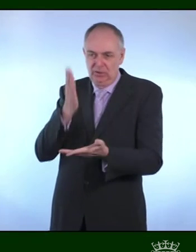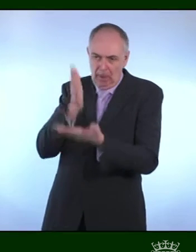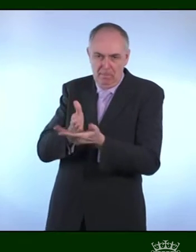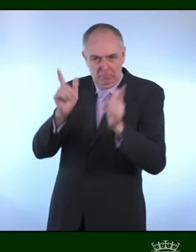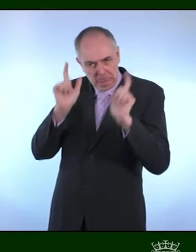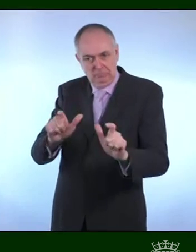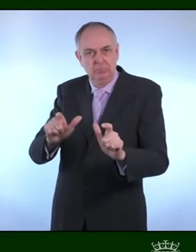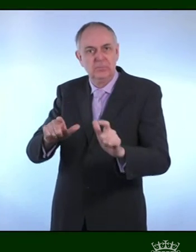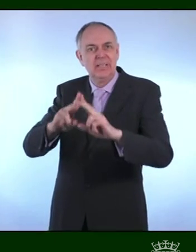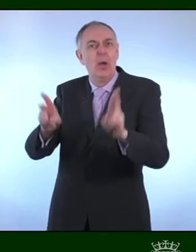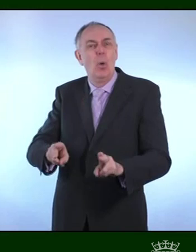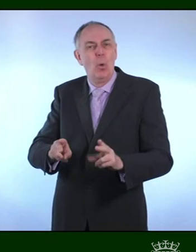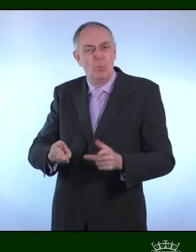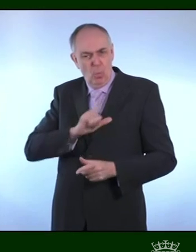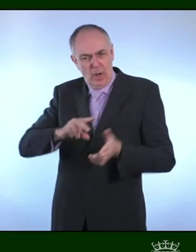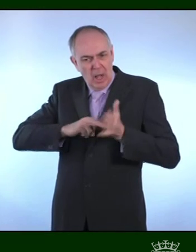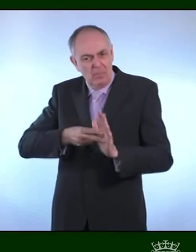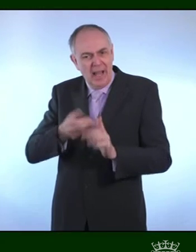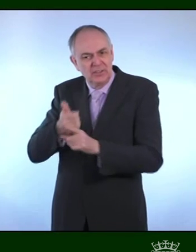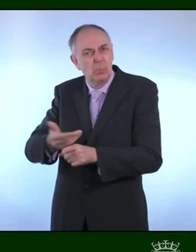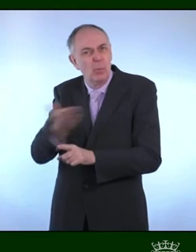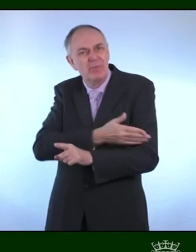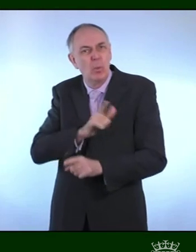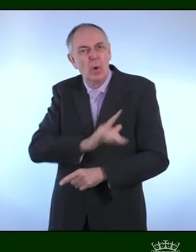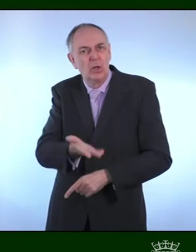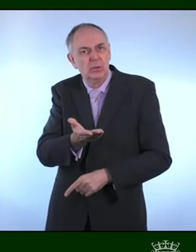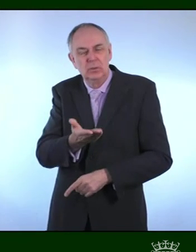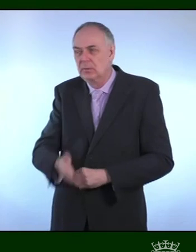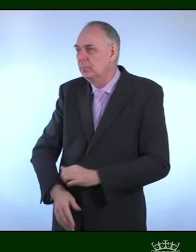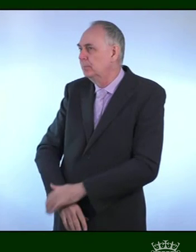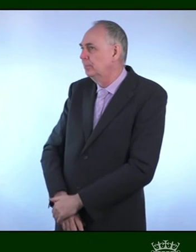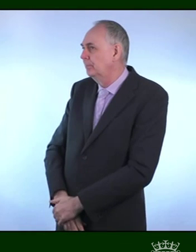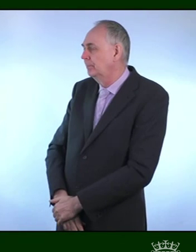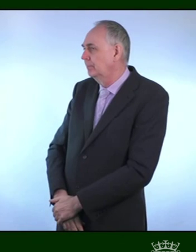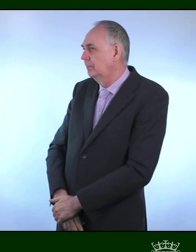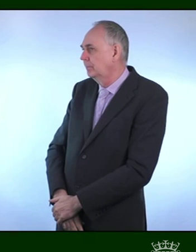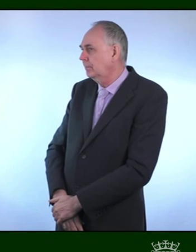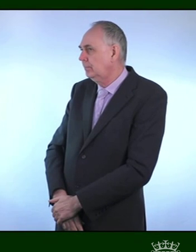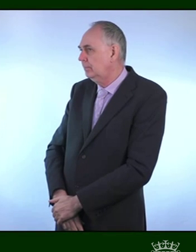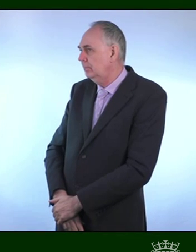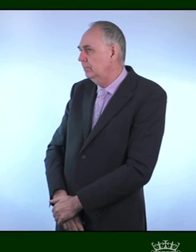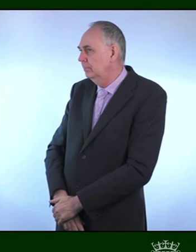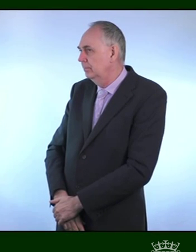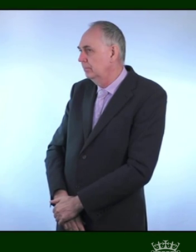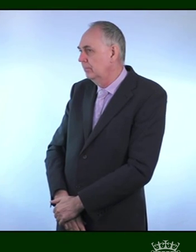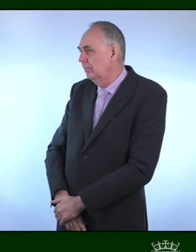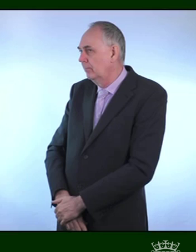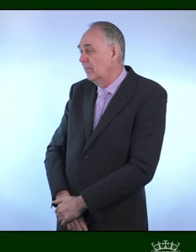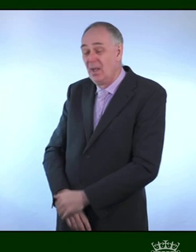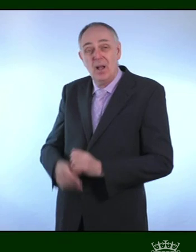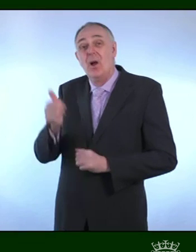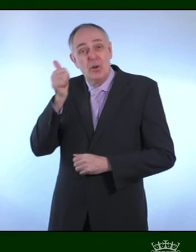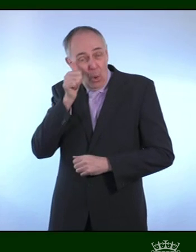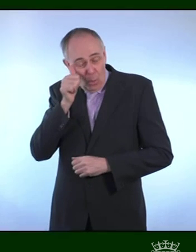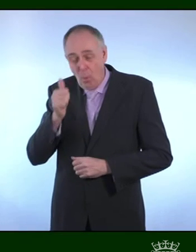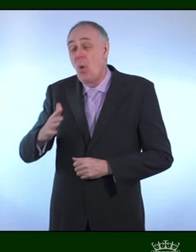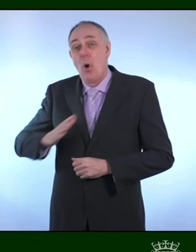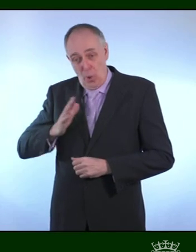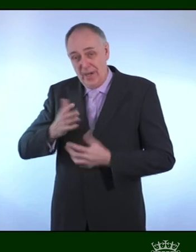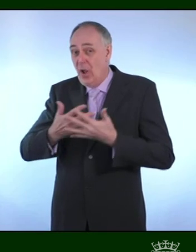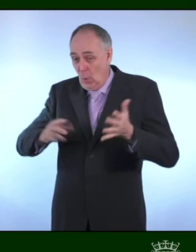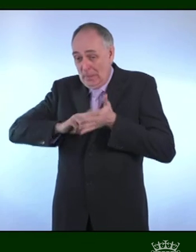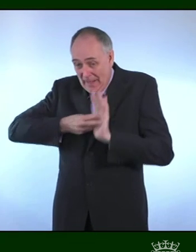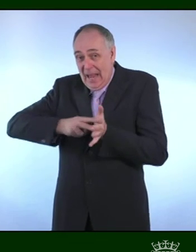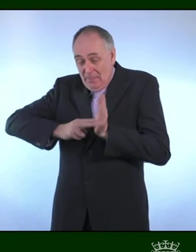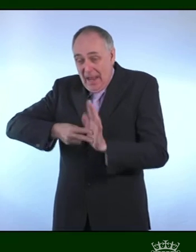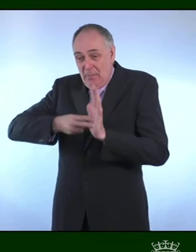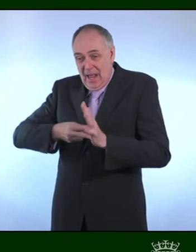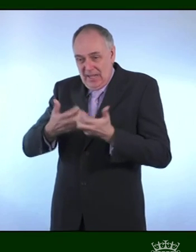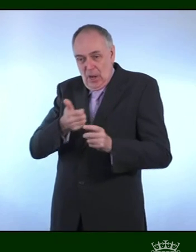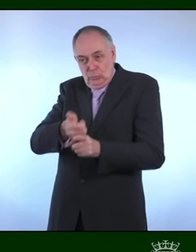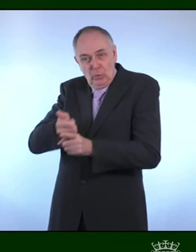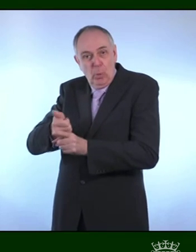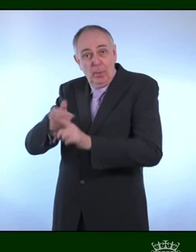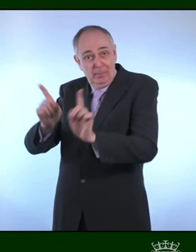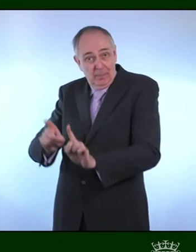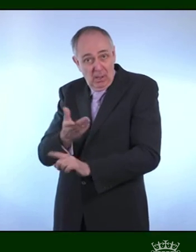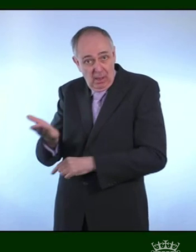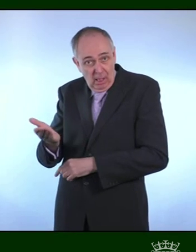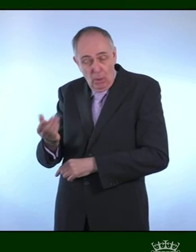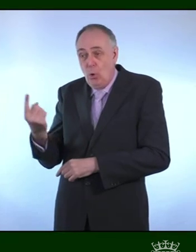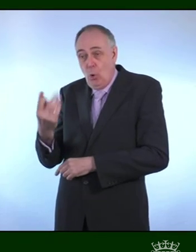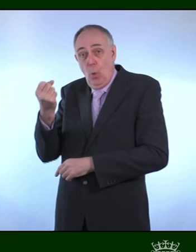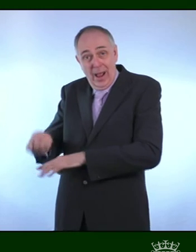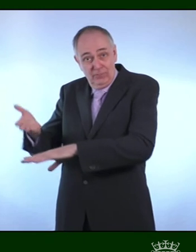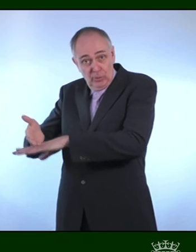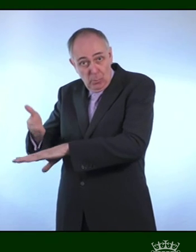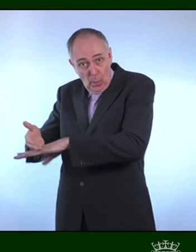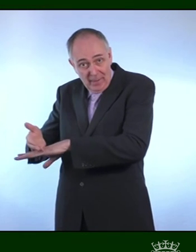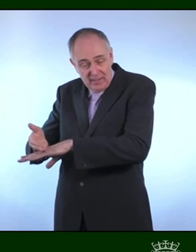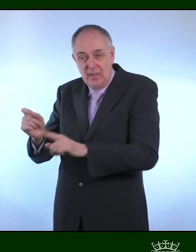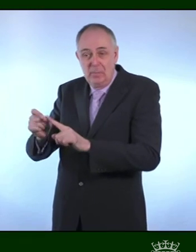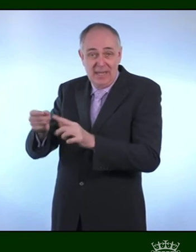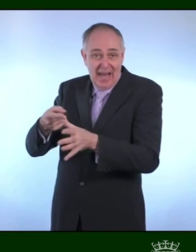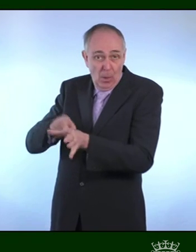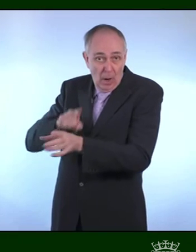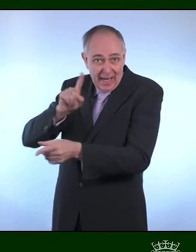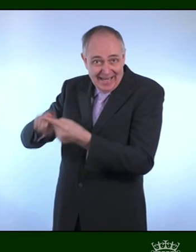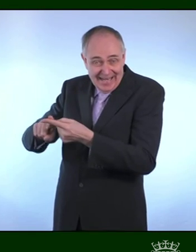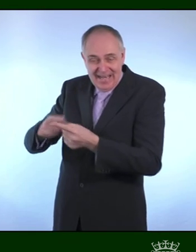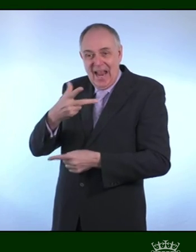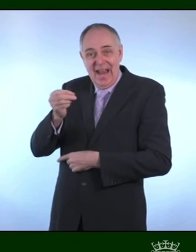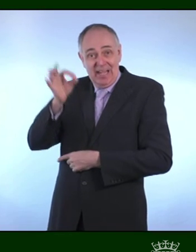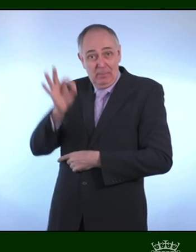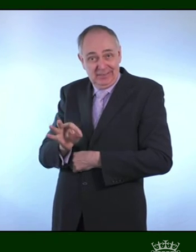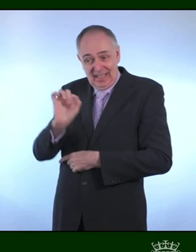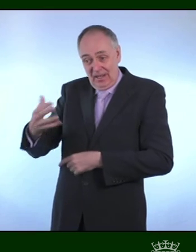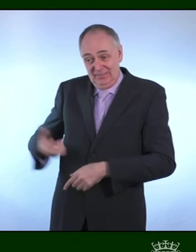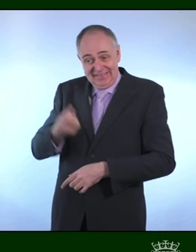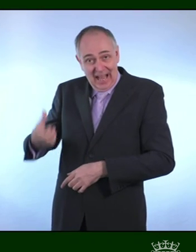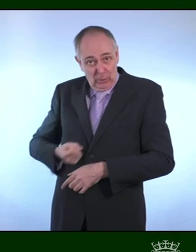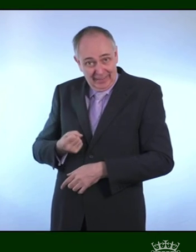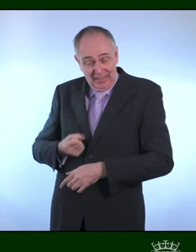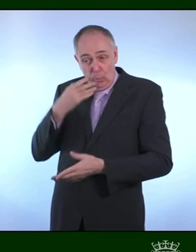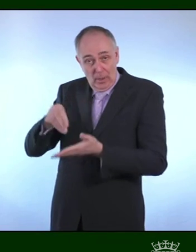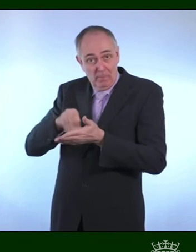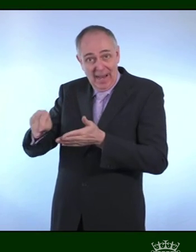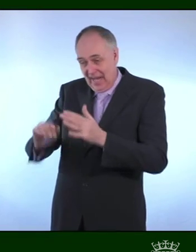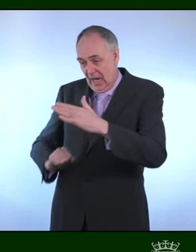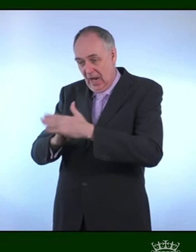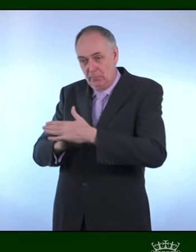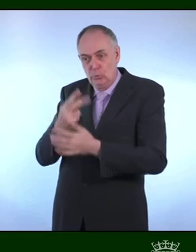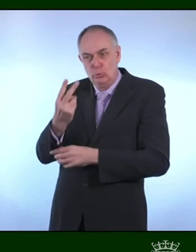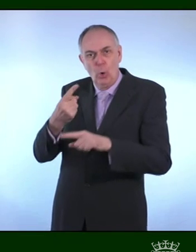As the right honourable Gentleman will understand, we have done a huge amount already to strengthen the safety net for everybody in this country—not just those who are currently in employment—with a package so that they get 80% of their earnings up to £2,500 per month.